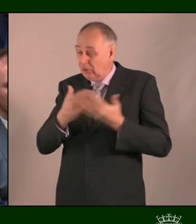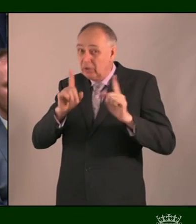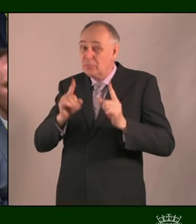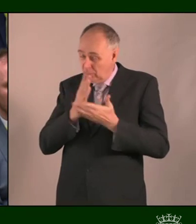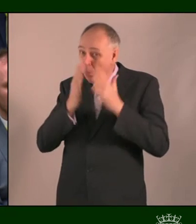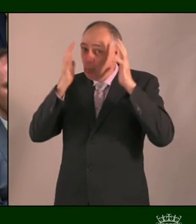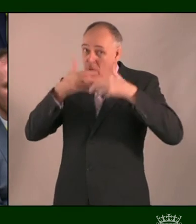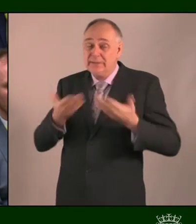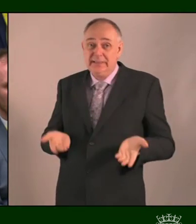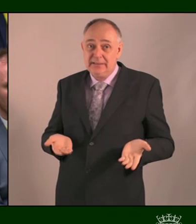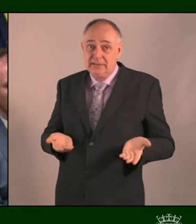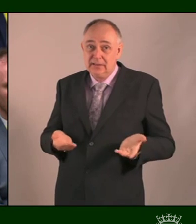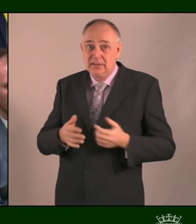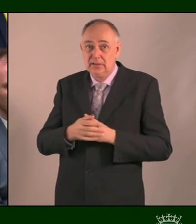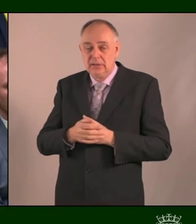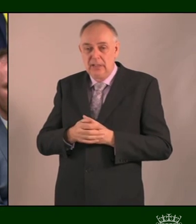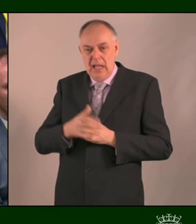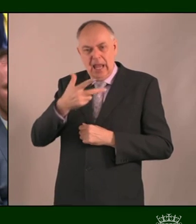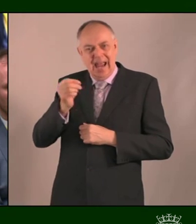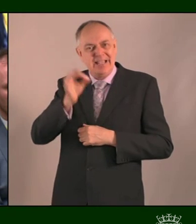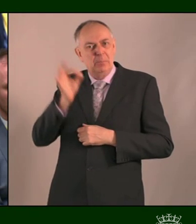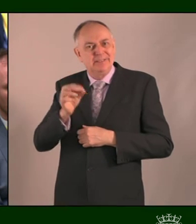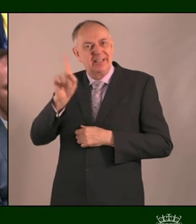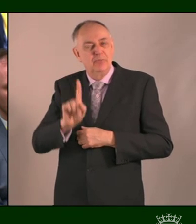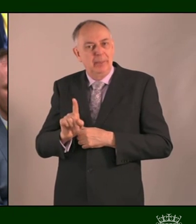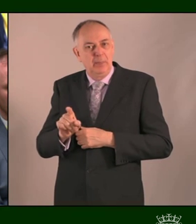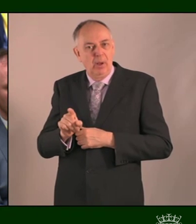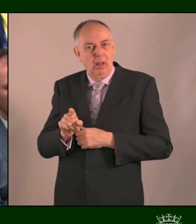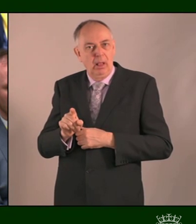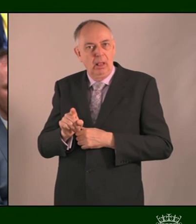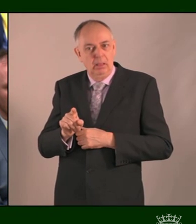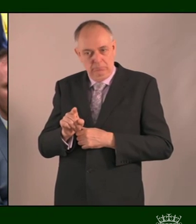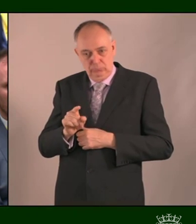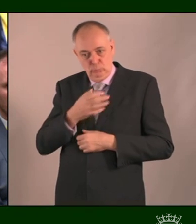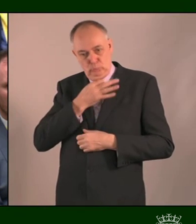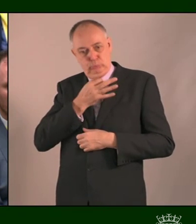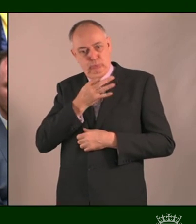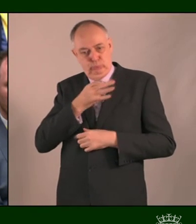We know that up to 80% of the population are at risk of infection.